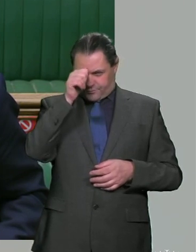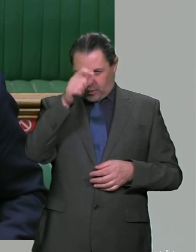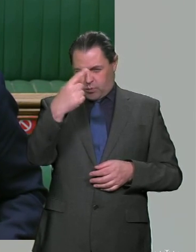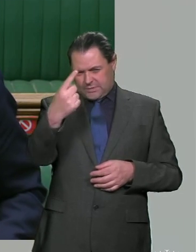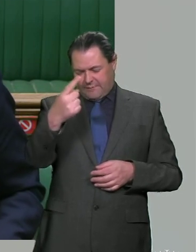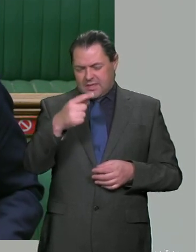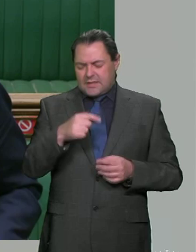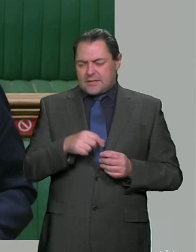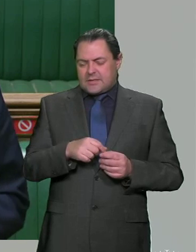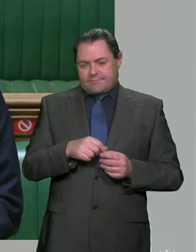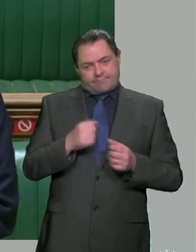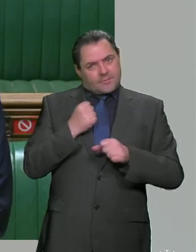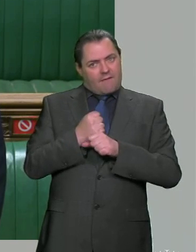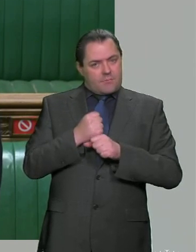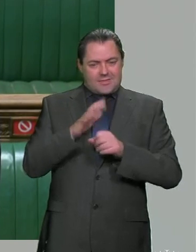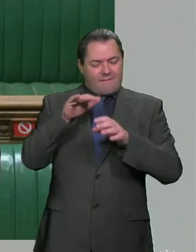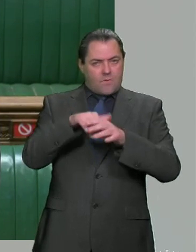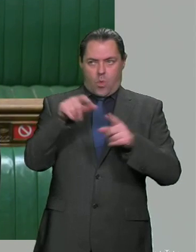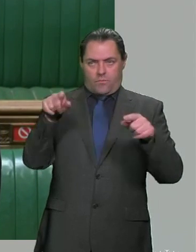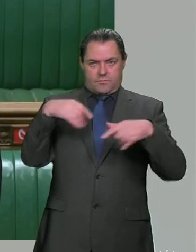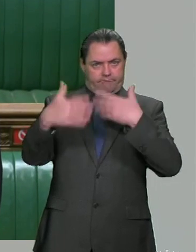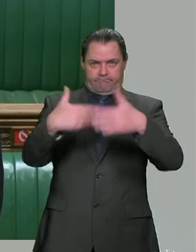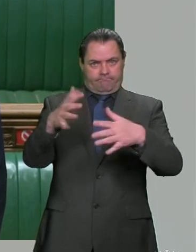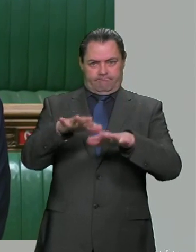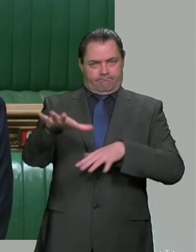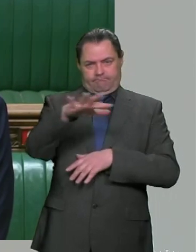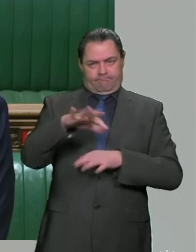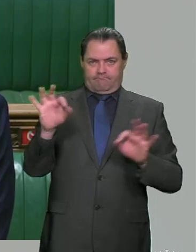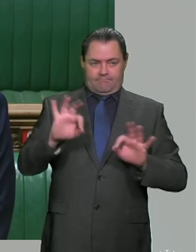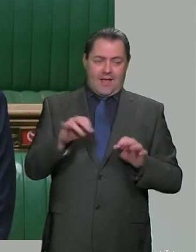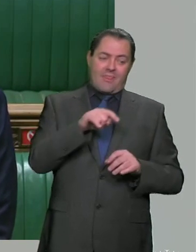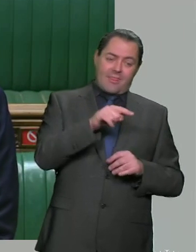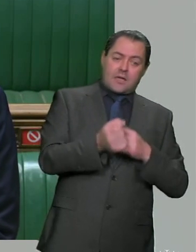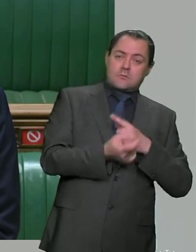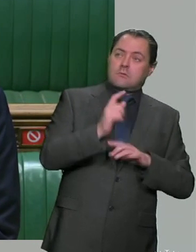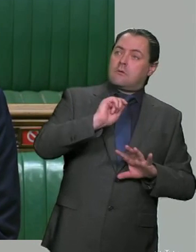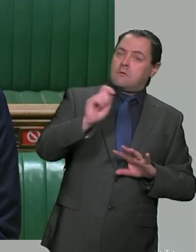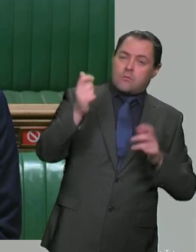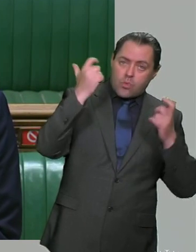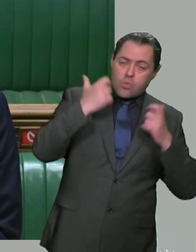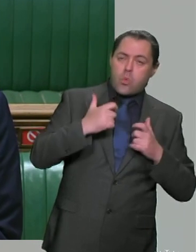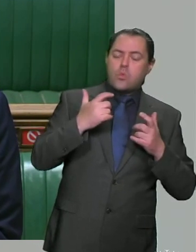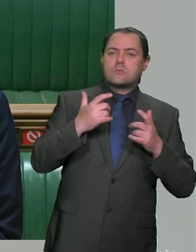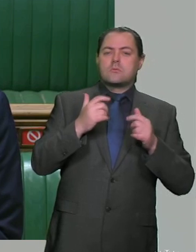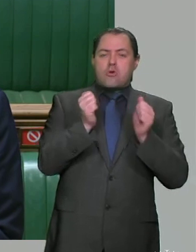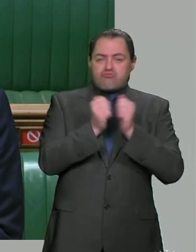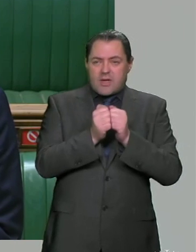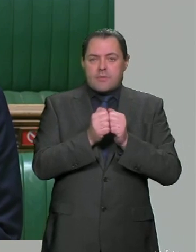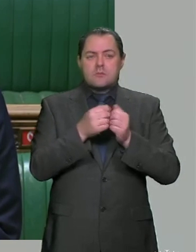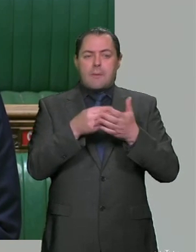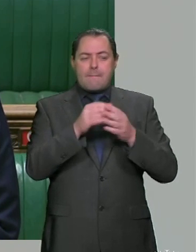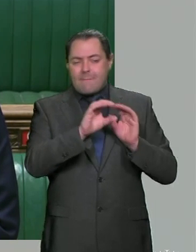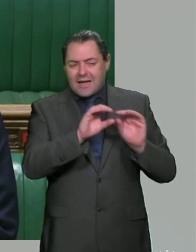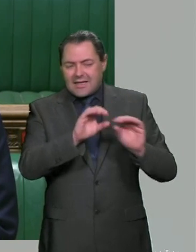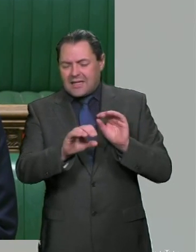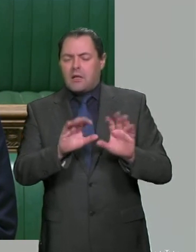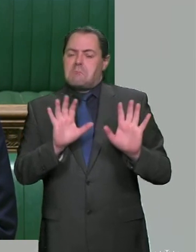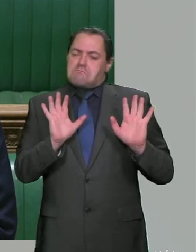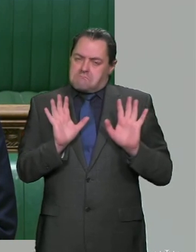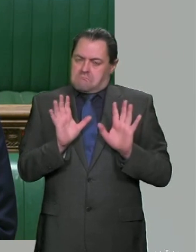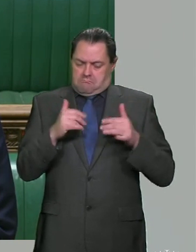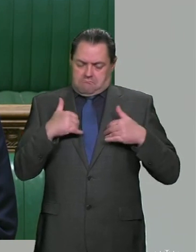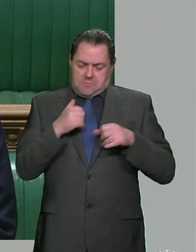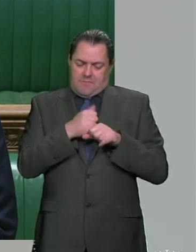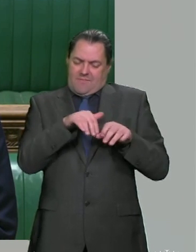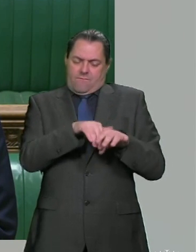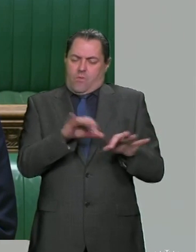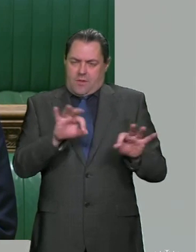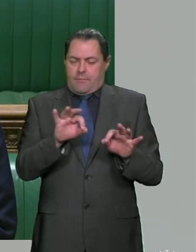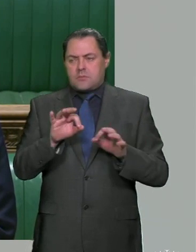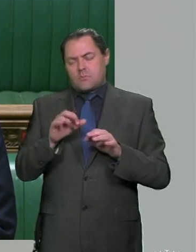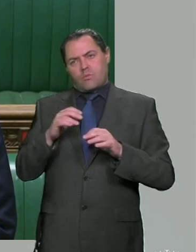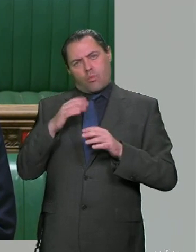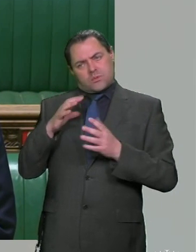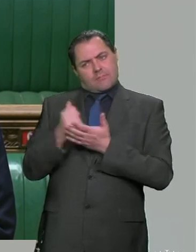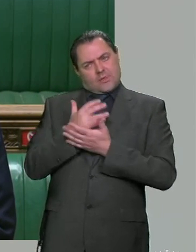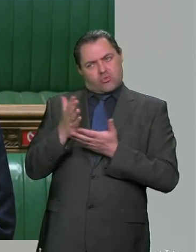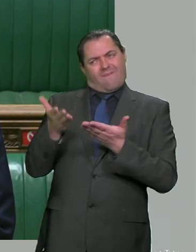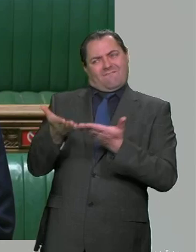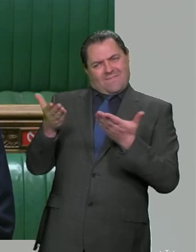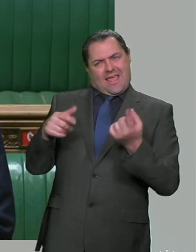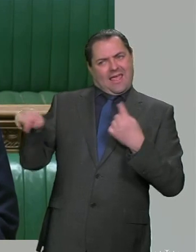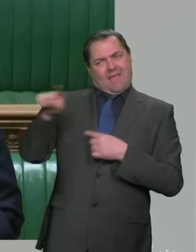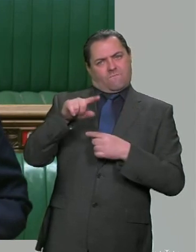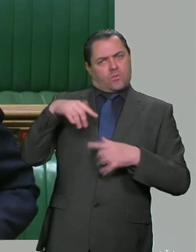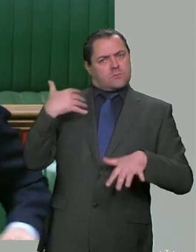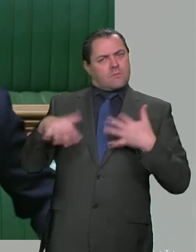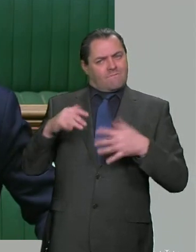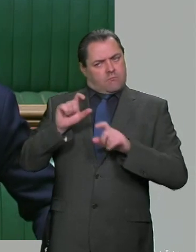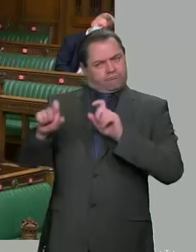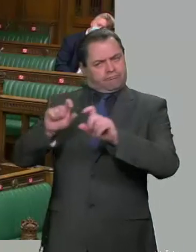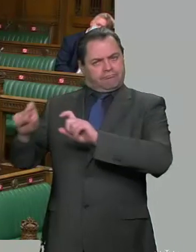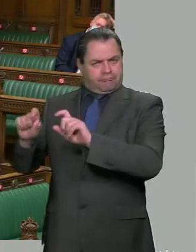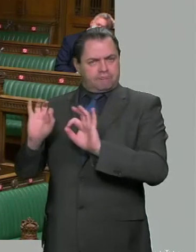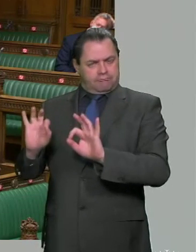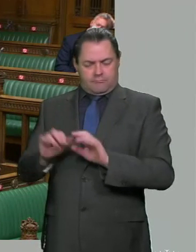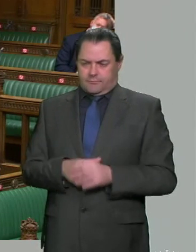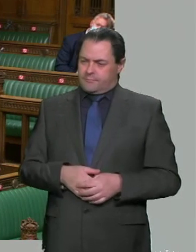As he knows, the Government were not party to the initial litigation, nor the settlement that was agreed, but we are determined to ensure that postmasters and sub-postmasters are fairly compensated for what happened.